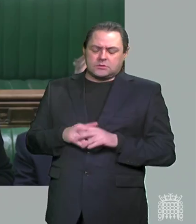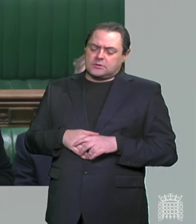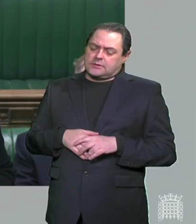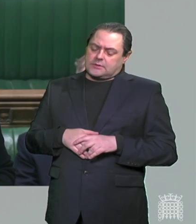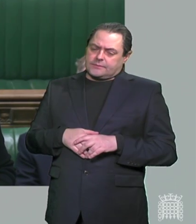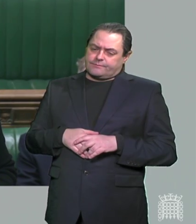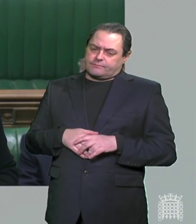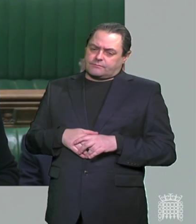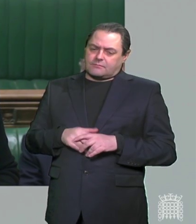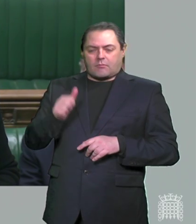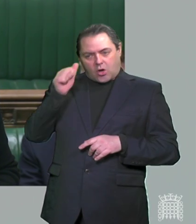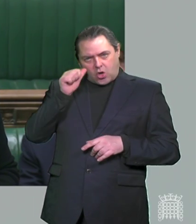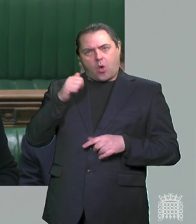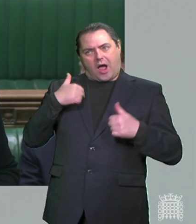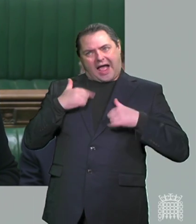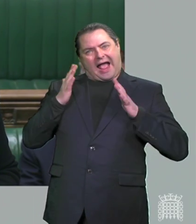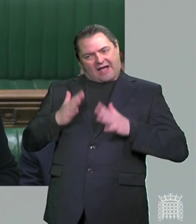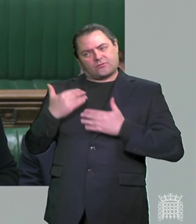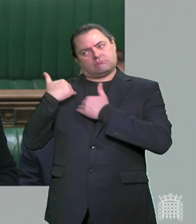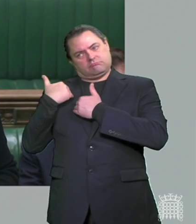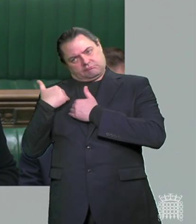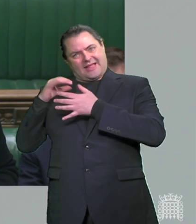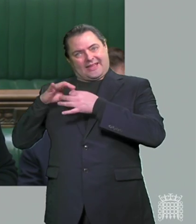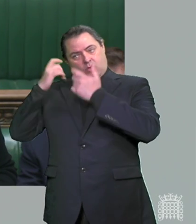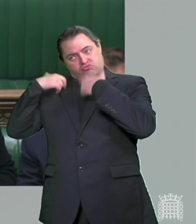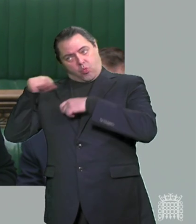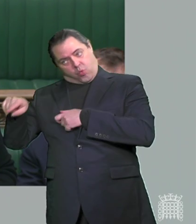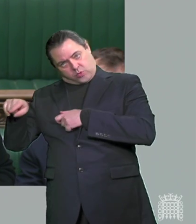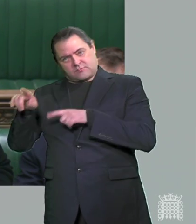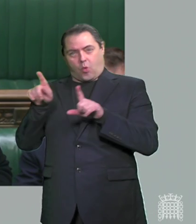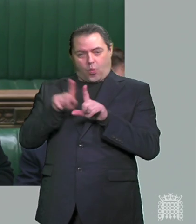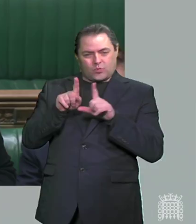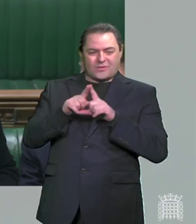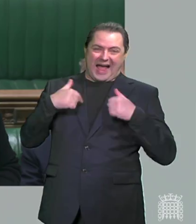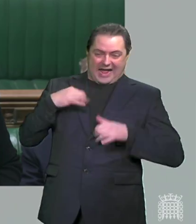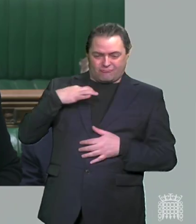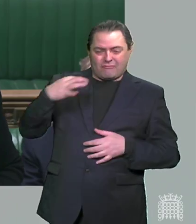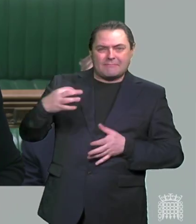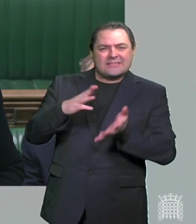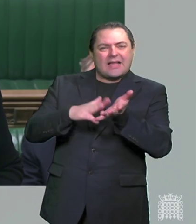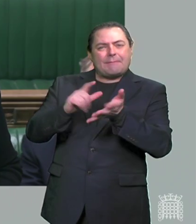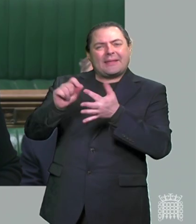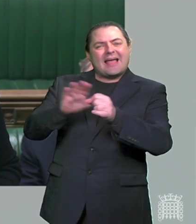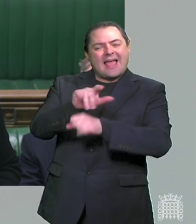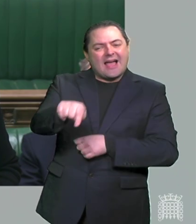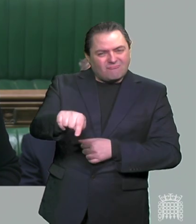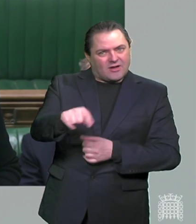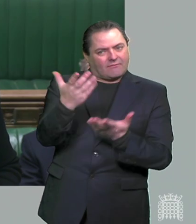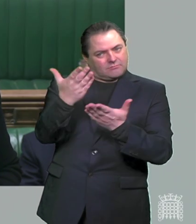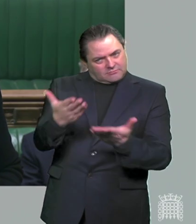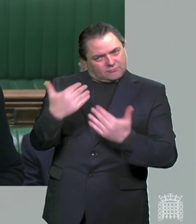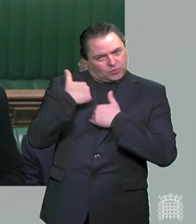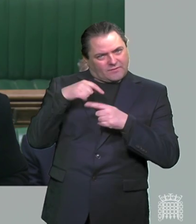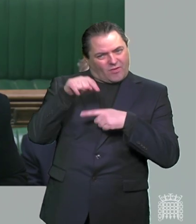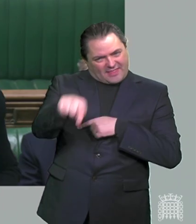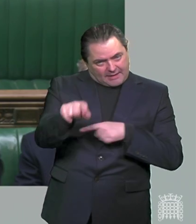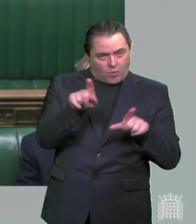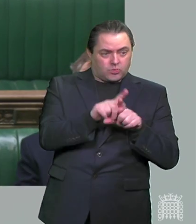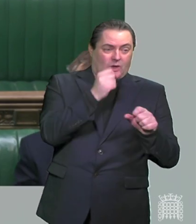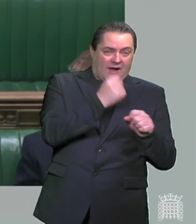I know that I have duties to the court, as well as to my constituents and to the Government, and it is very important that we treat this matter with the seriousness it deserves.